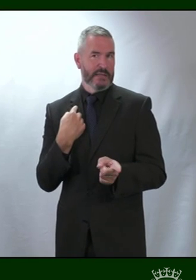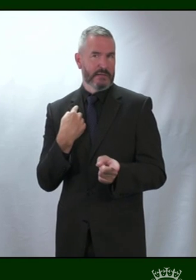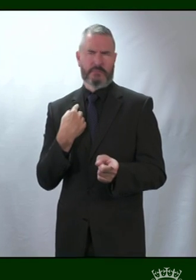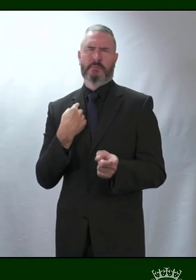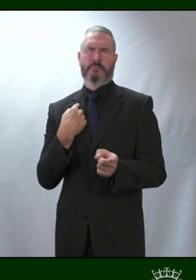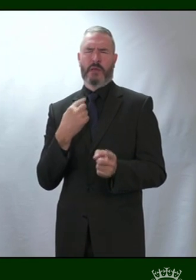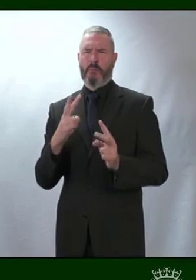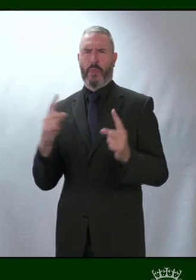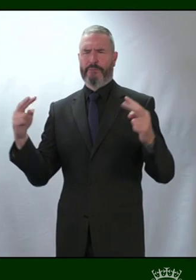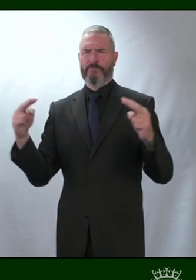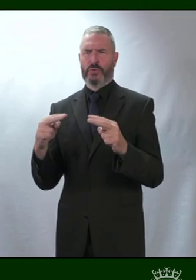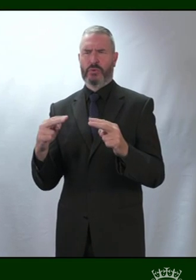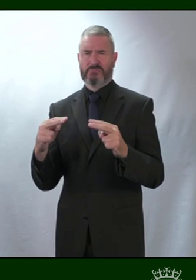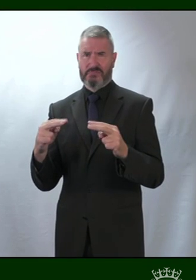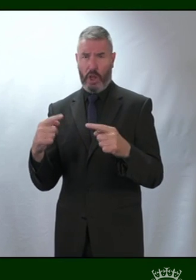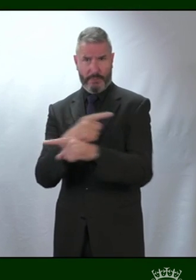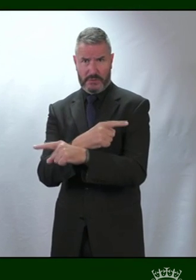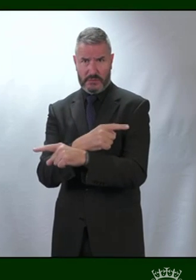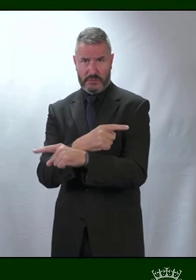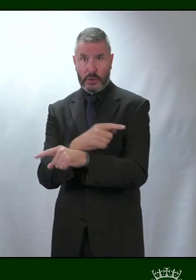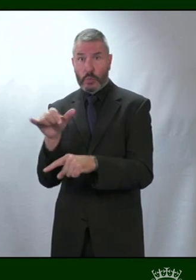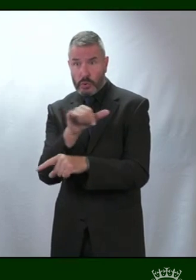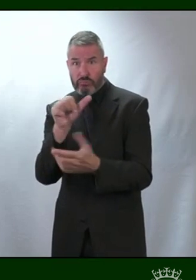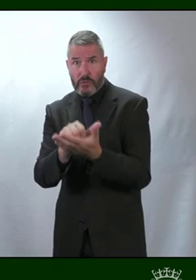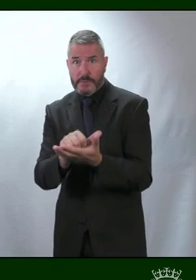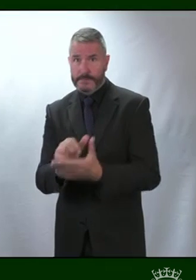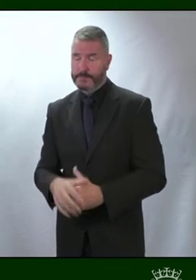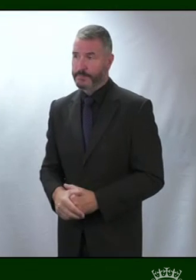Both positions cannot be right. Which one is it, Prime Minister?